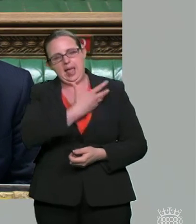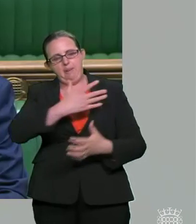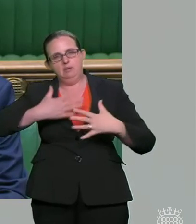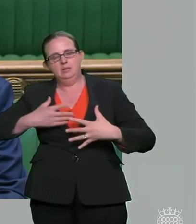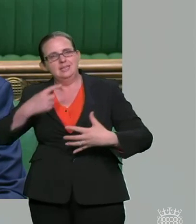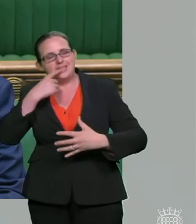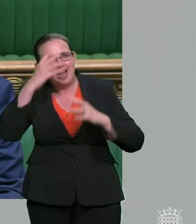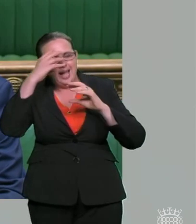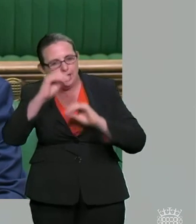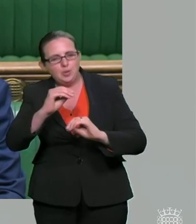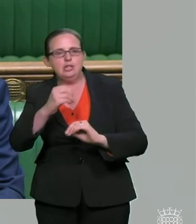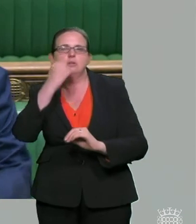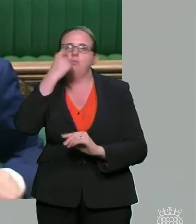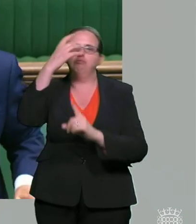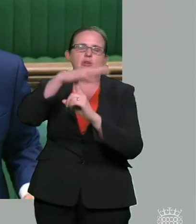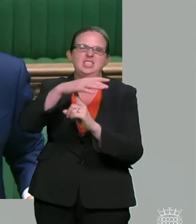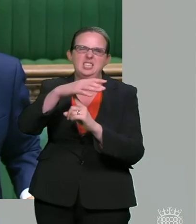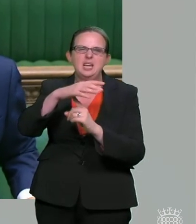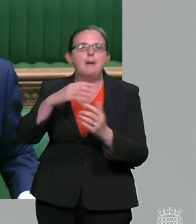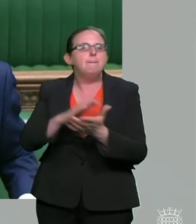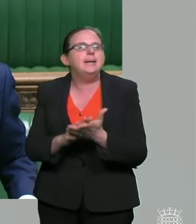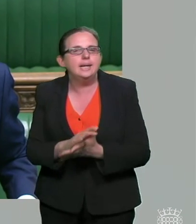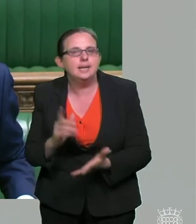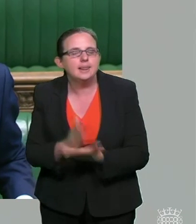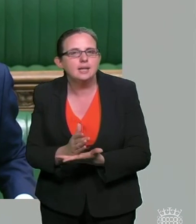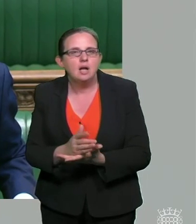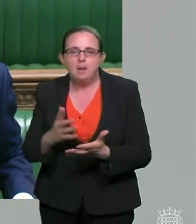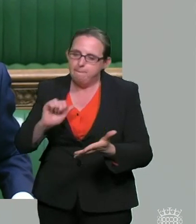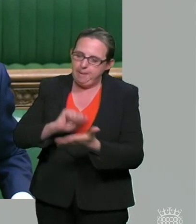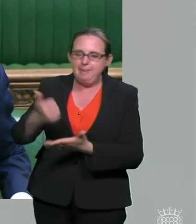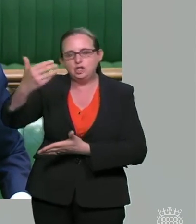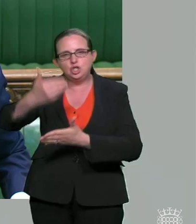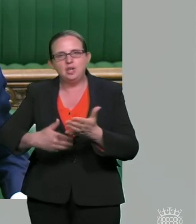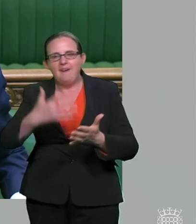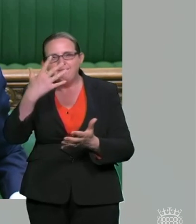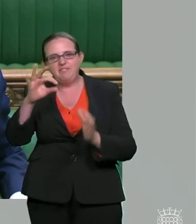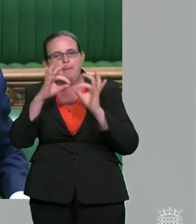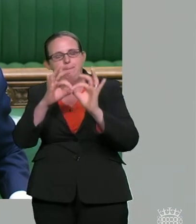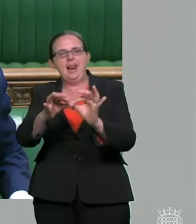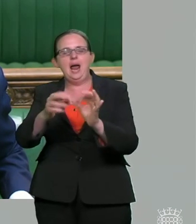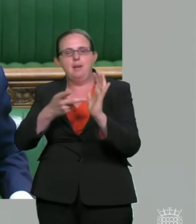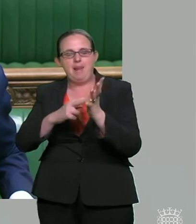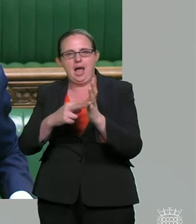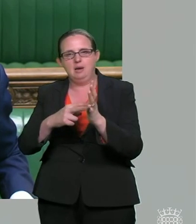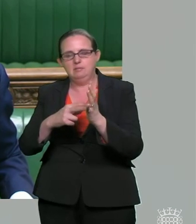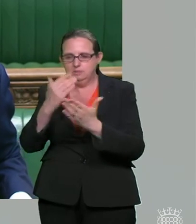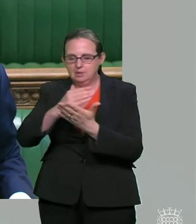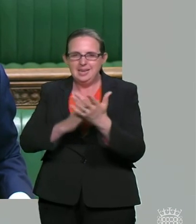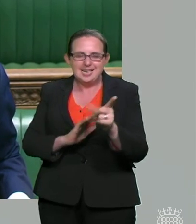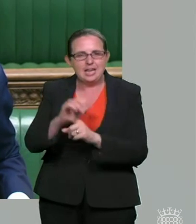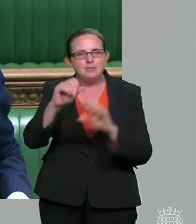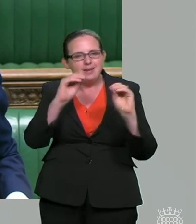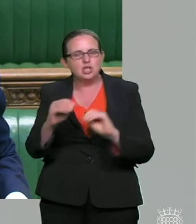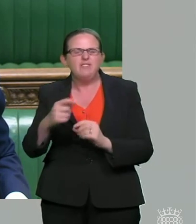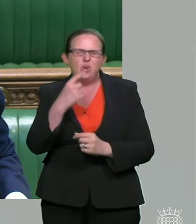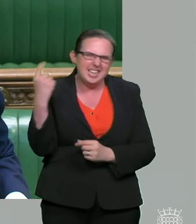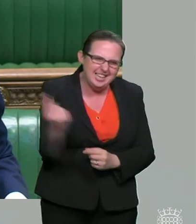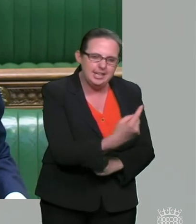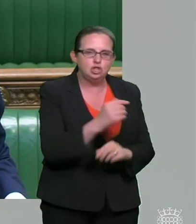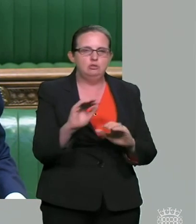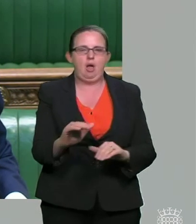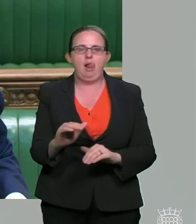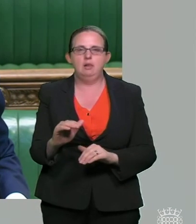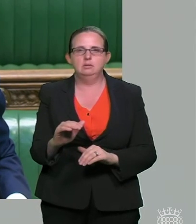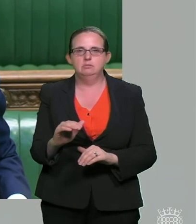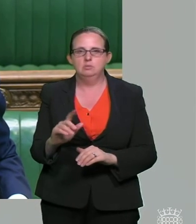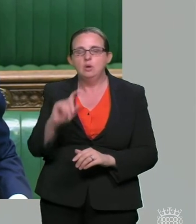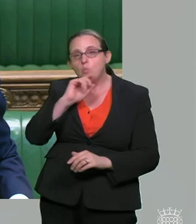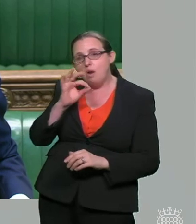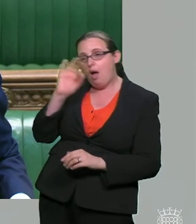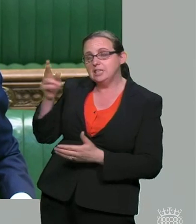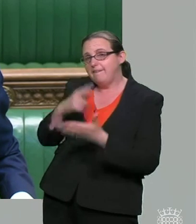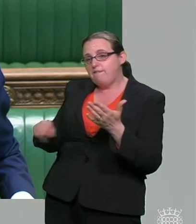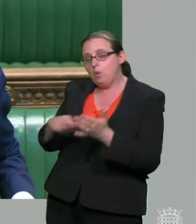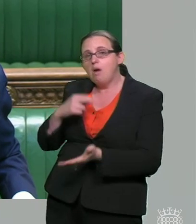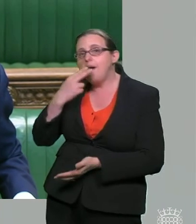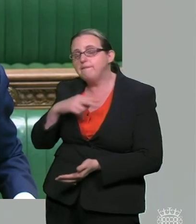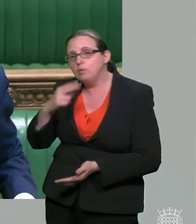1 priority, we mean it. That is why we published a bold £15 billion plan for every child to catch up on education, and we are putting it to a vote this afternoon.